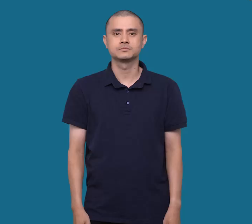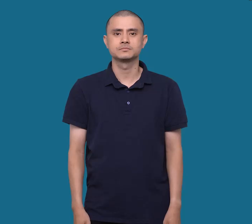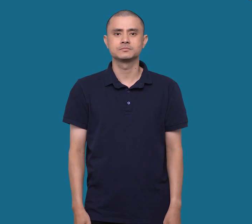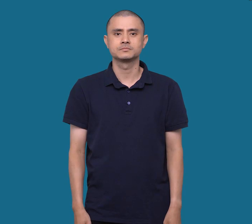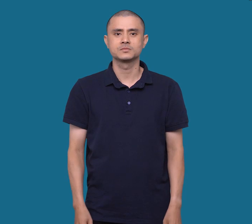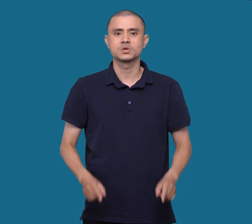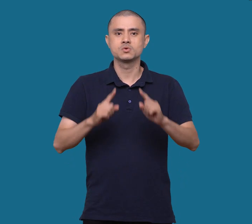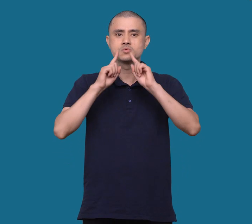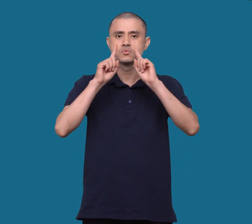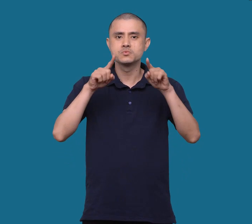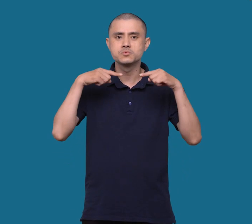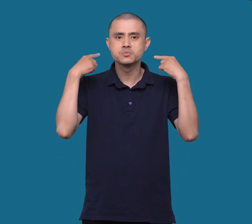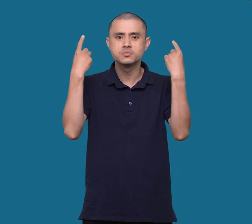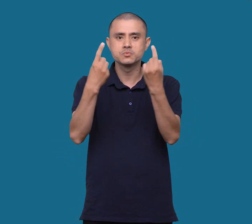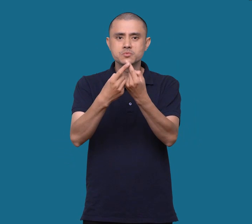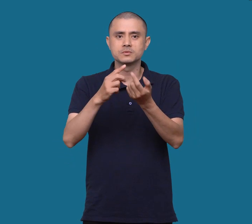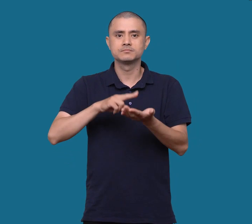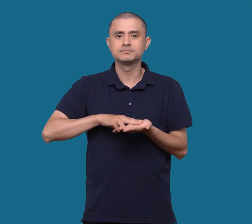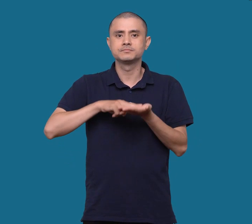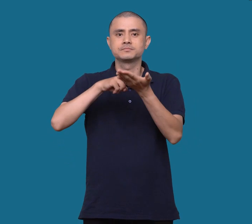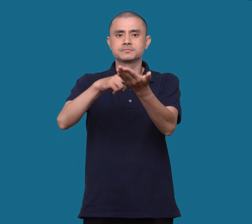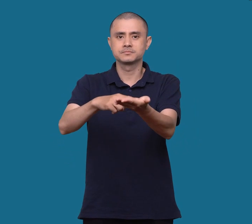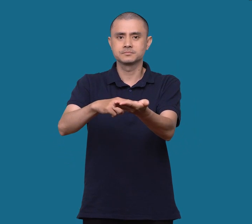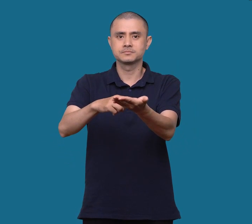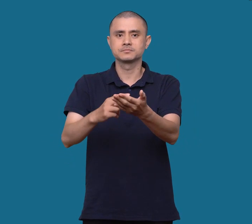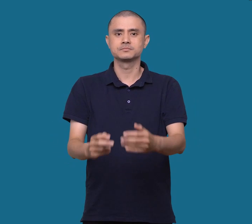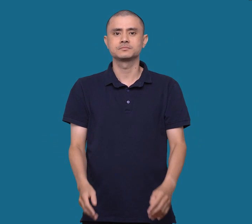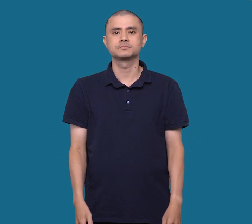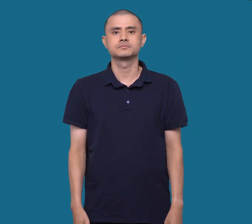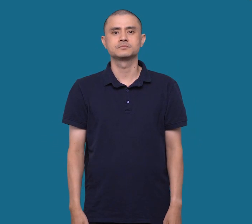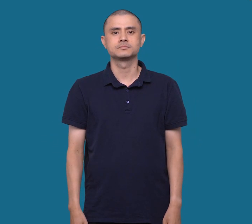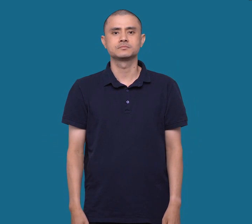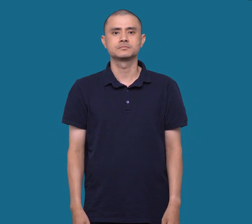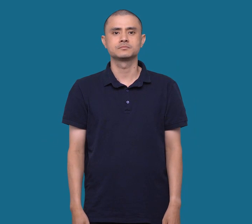thiệp sinh nhật